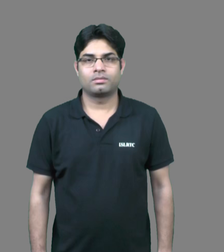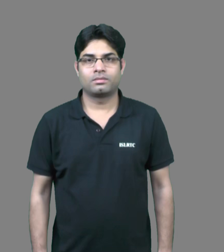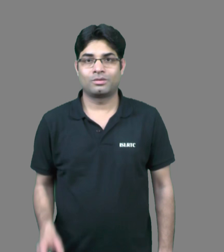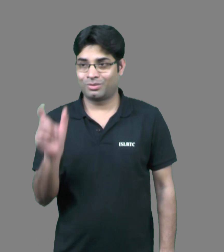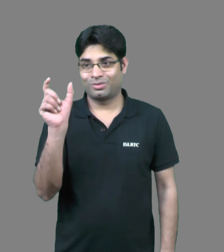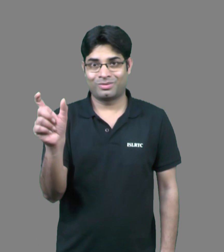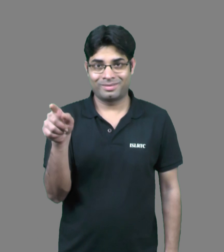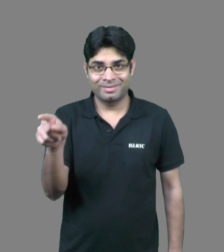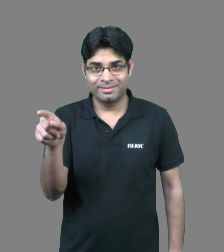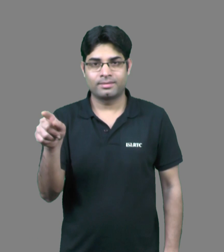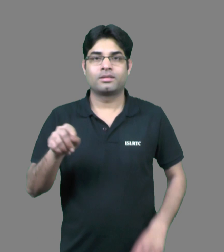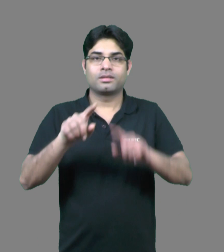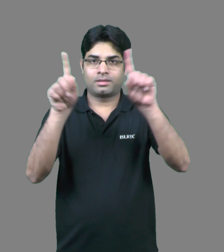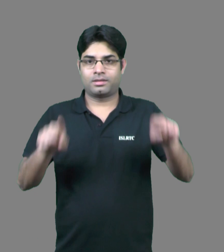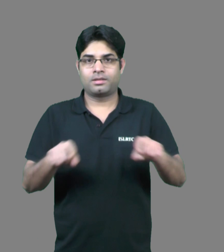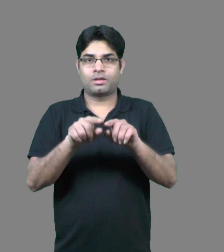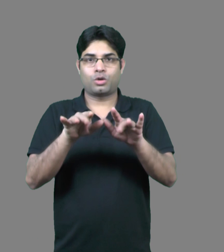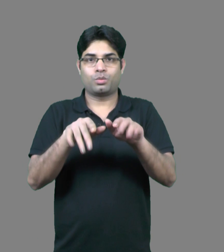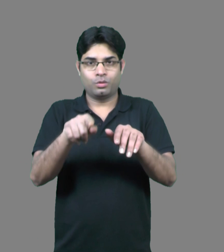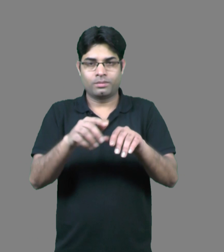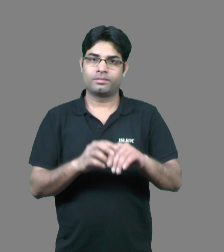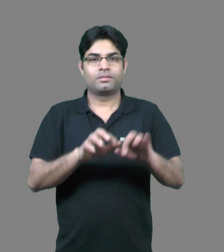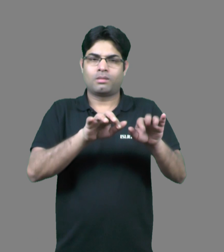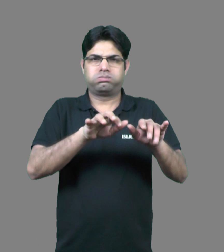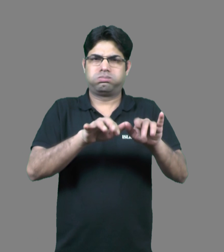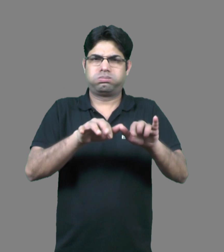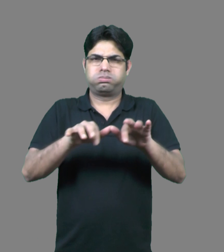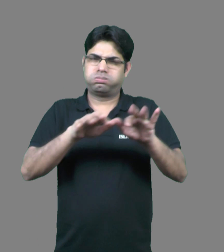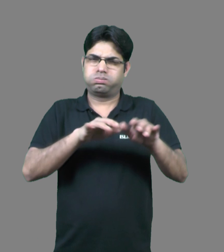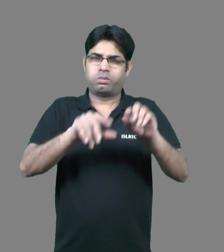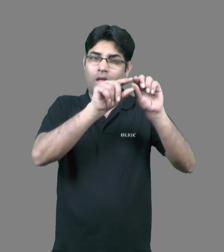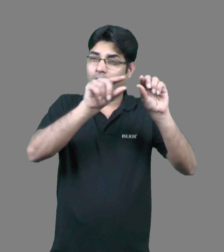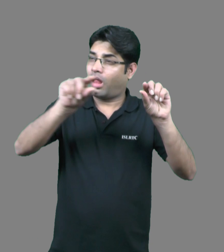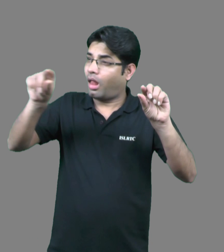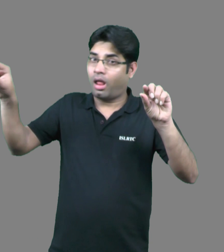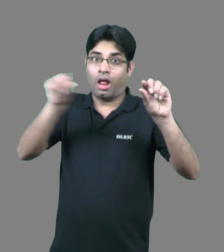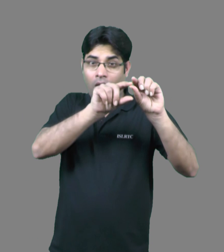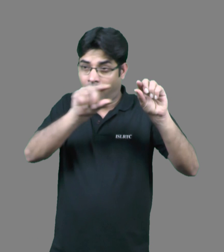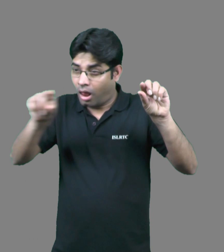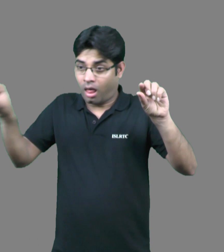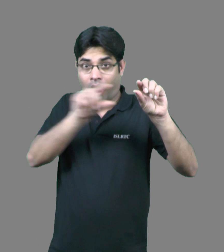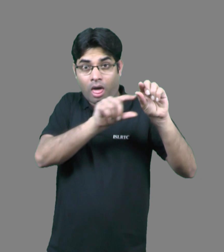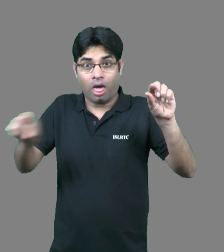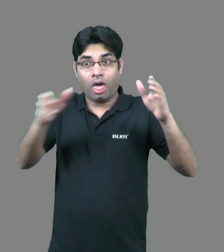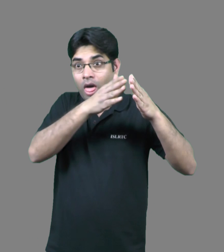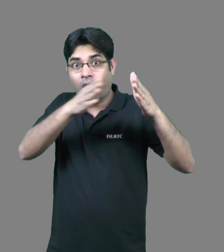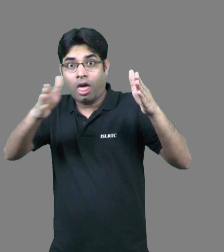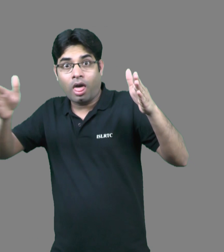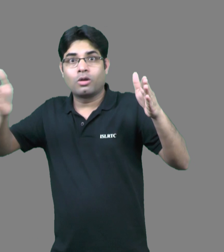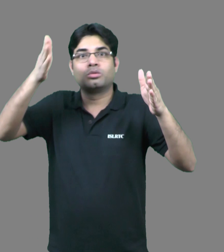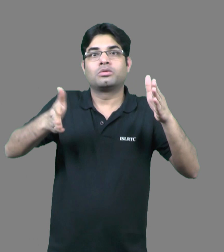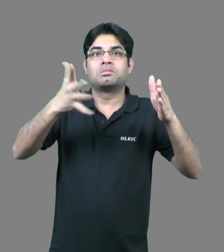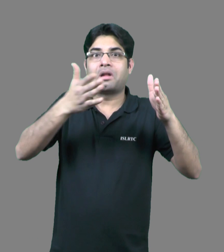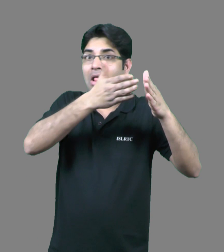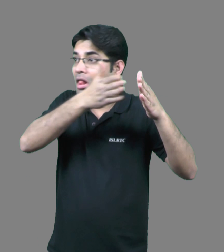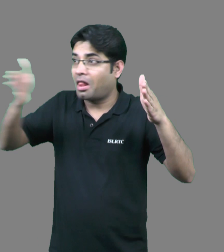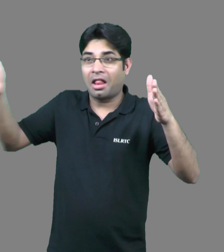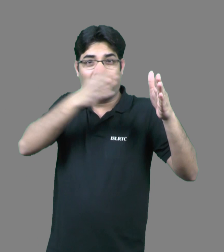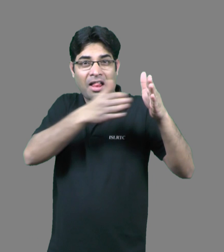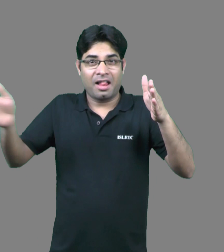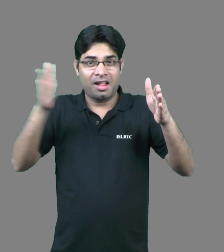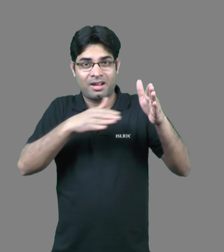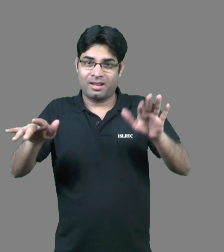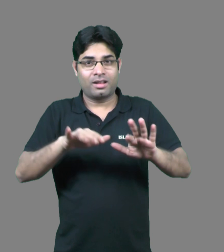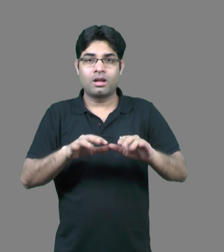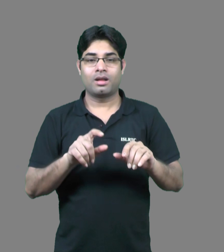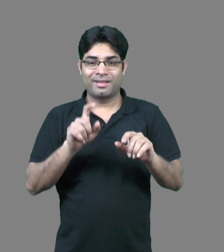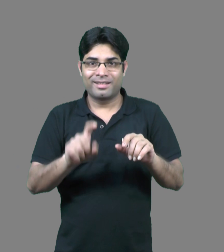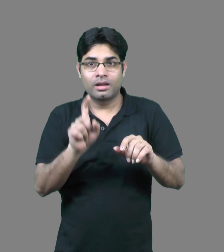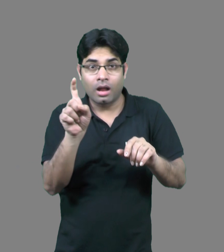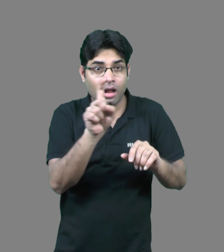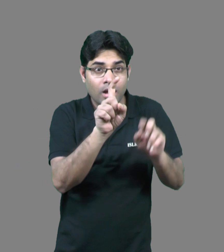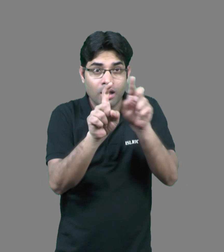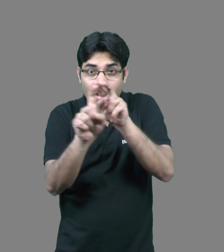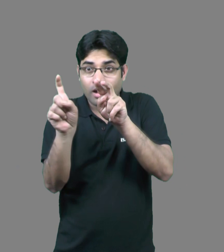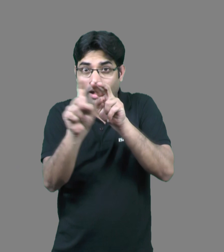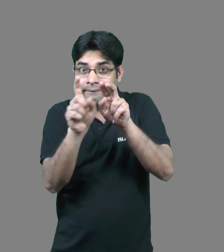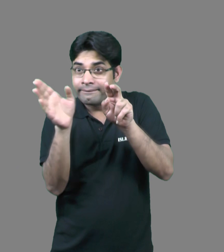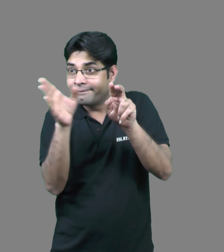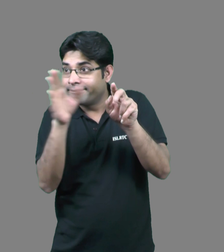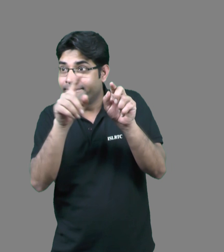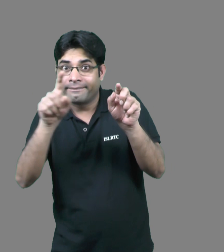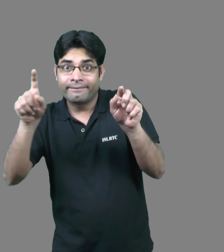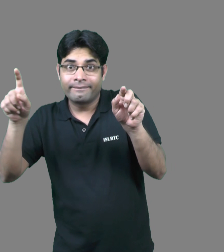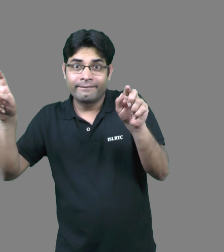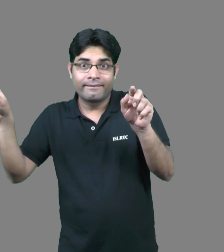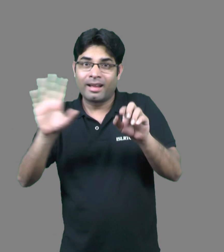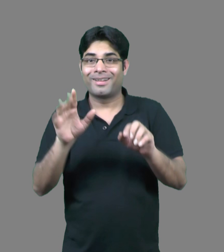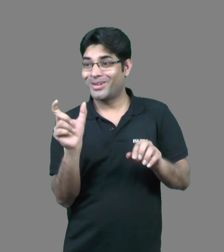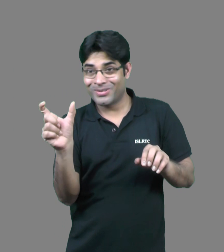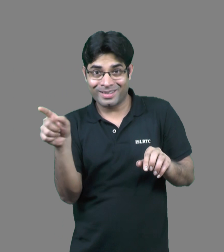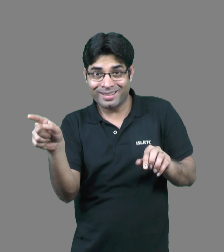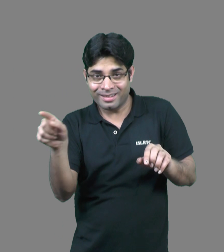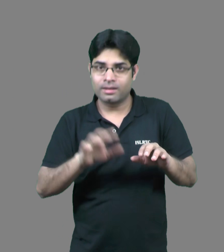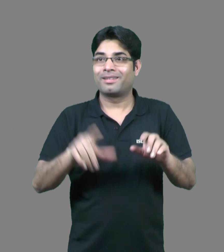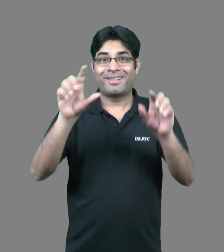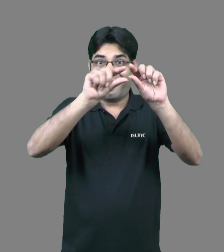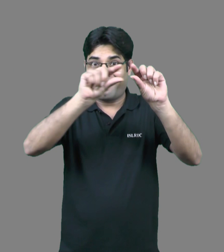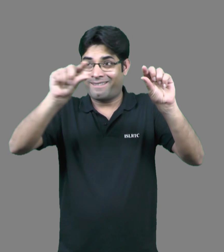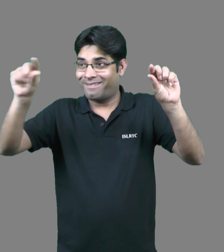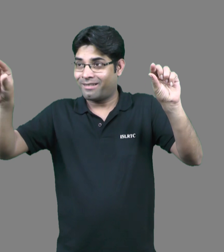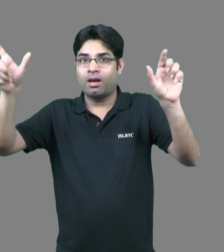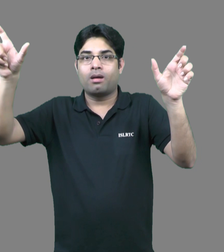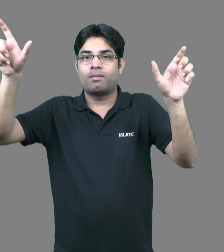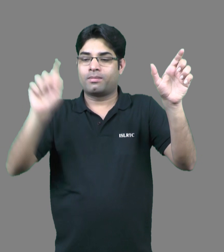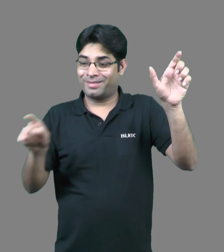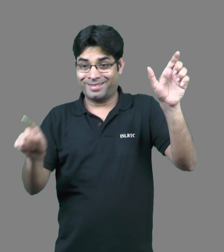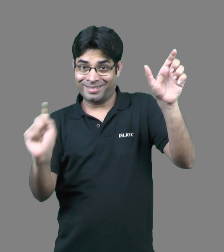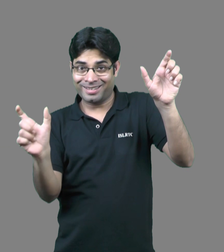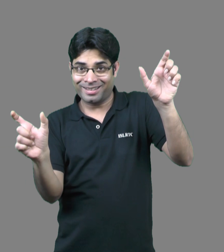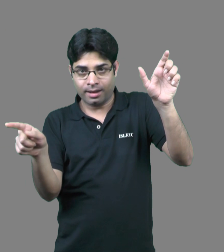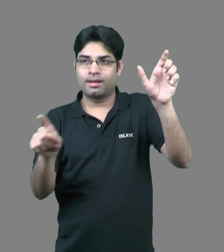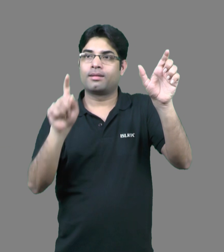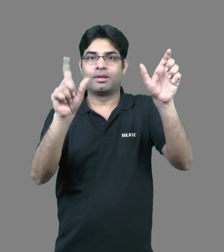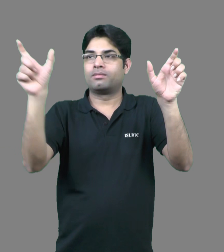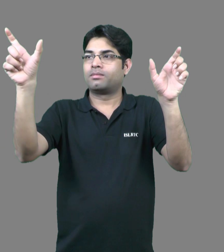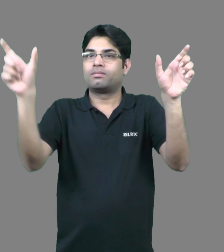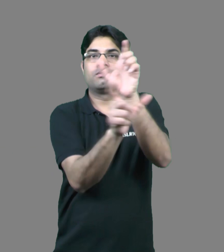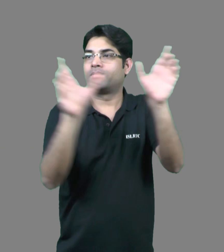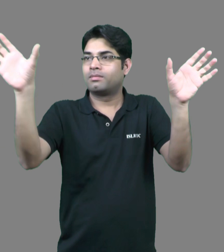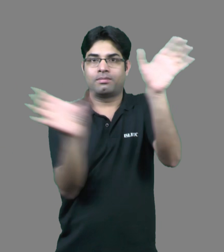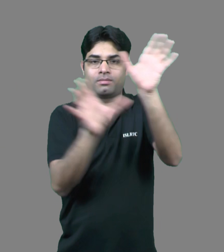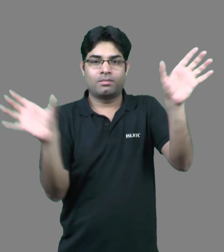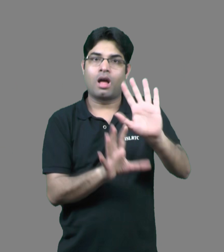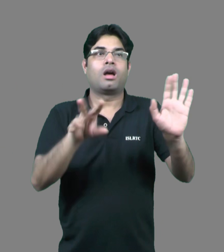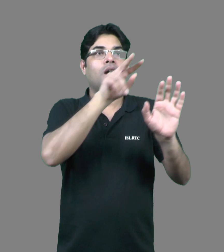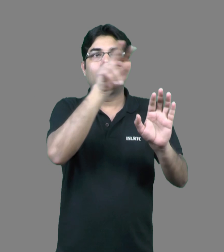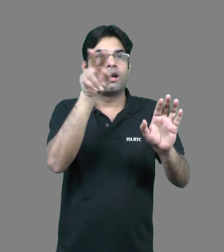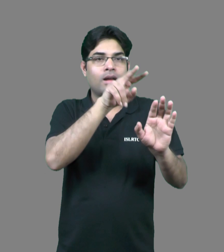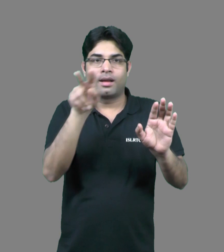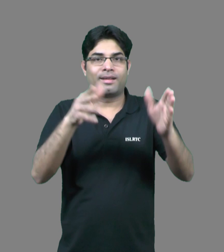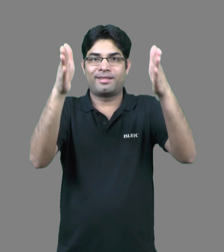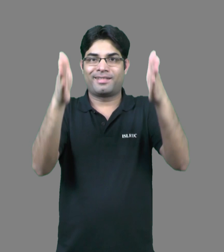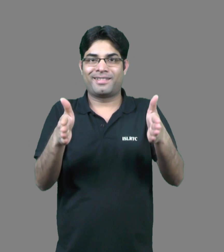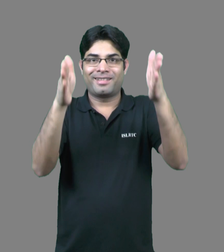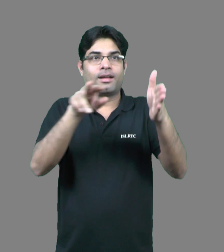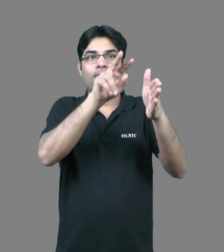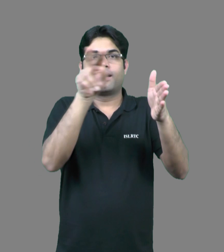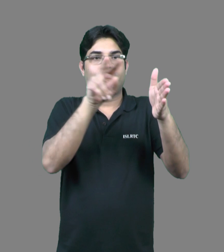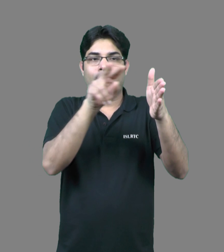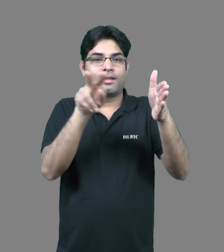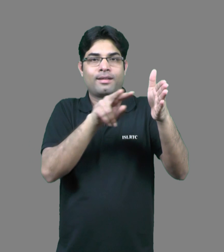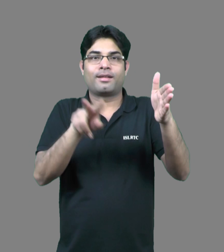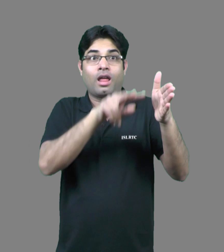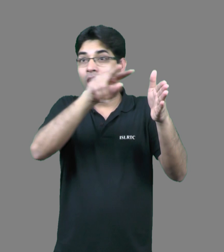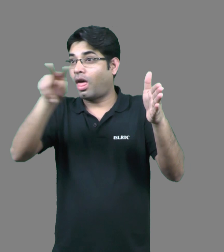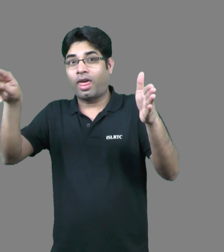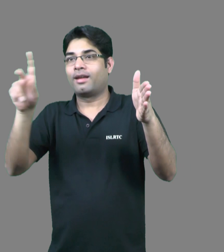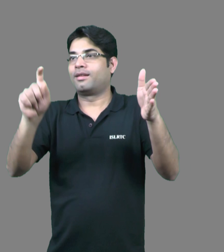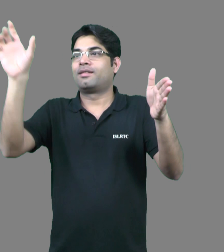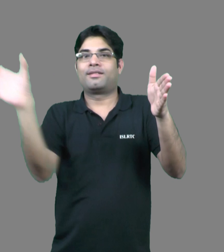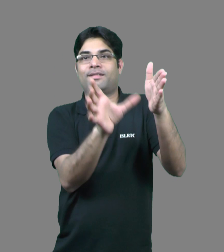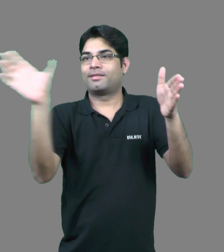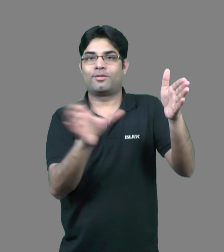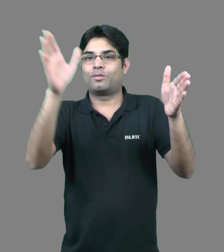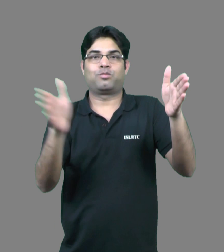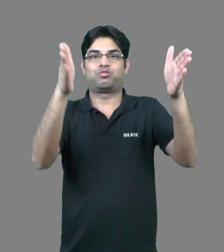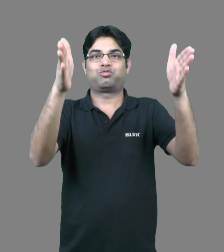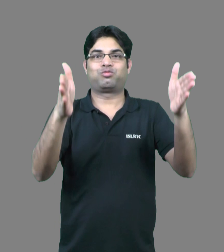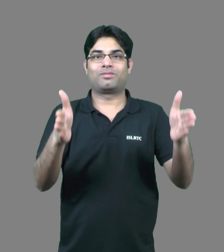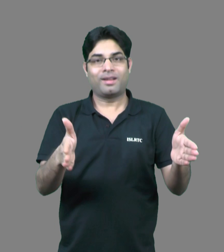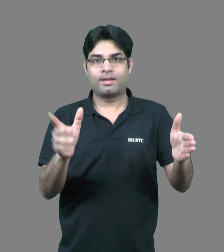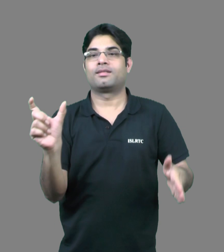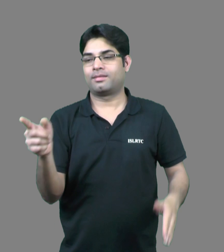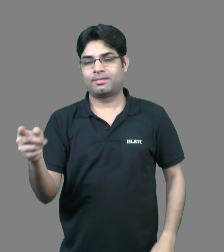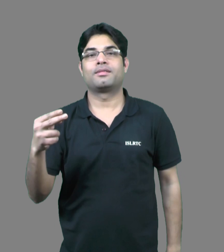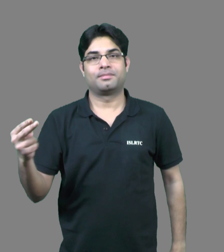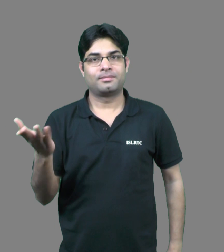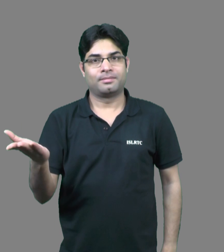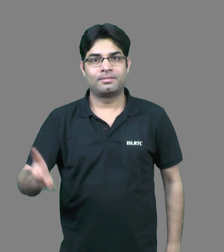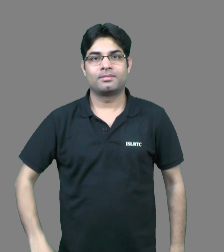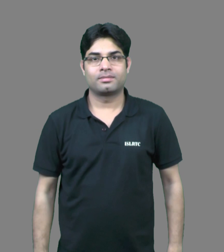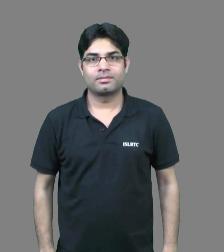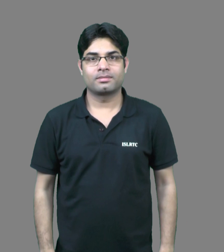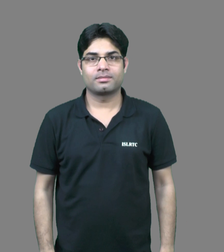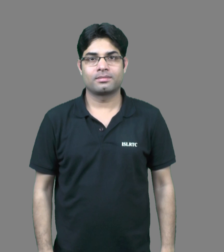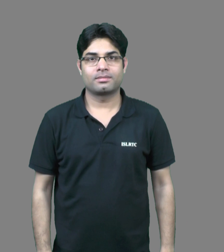Text Wrapping